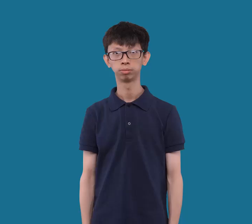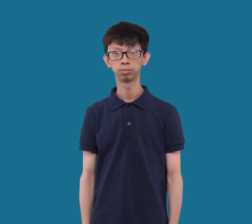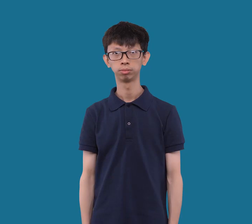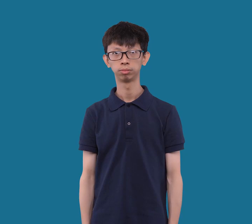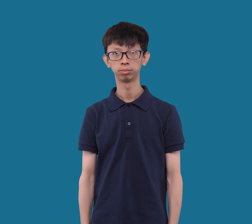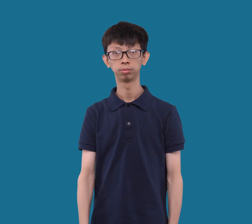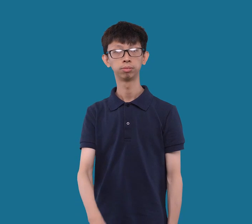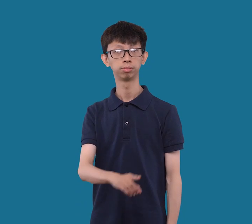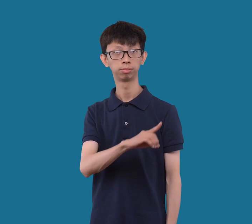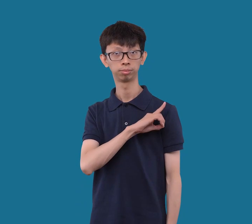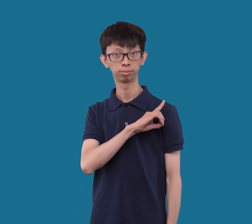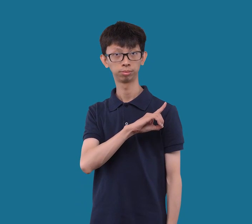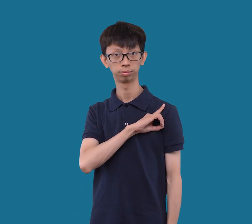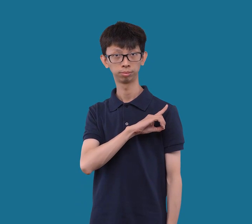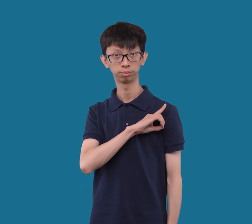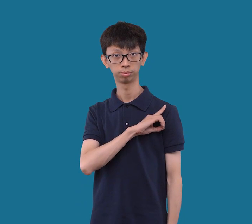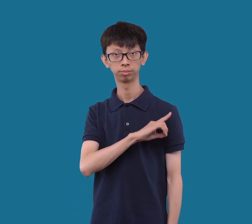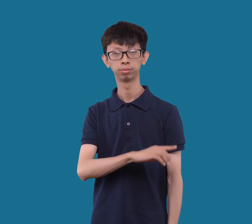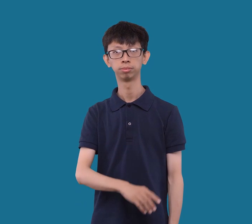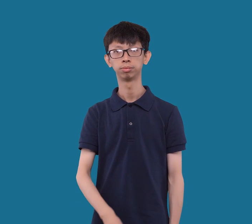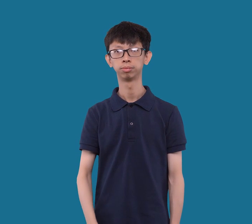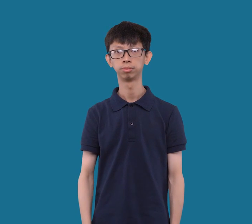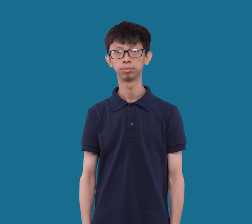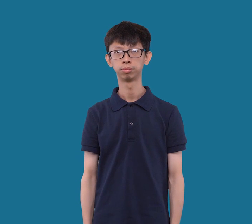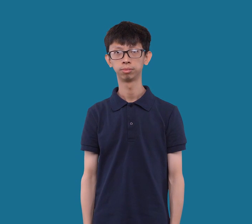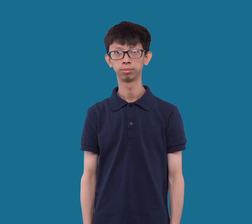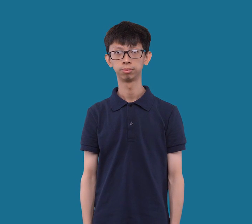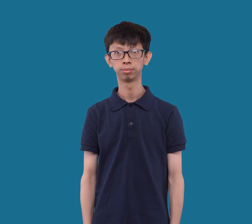em dâu